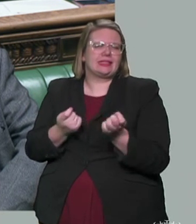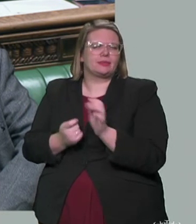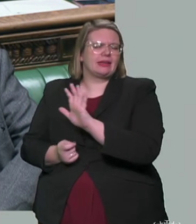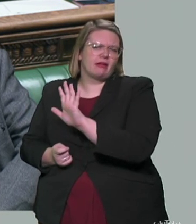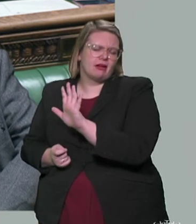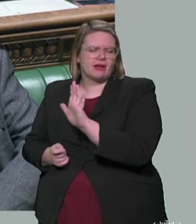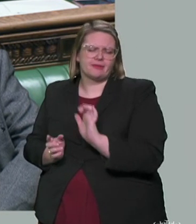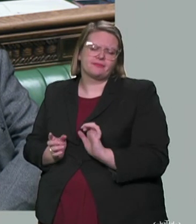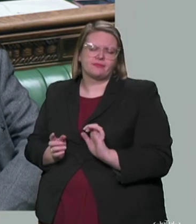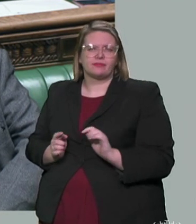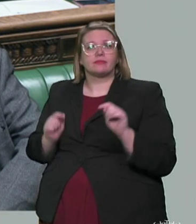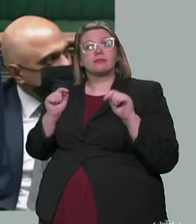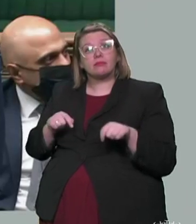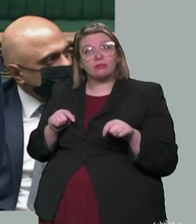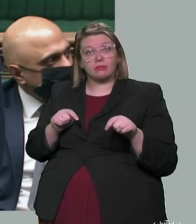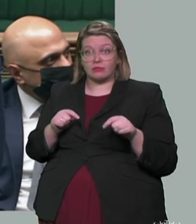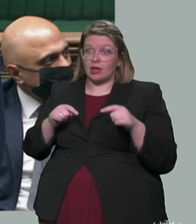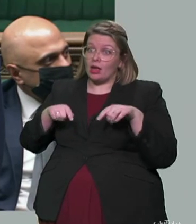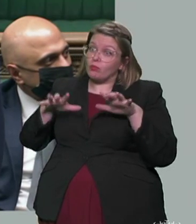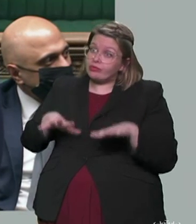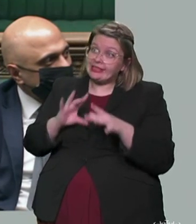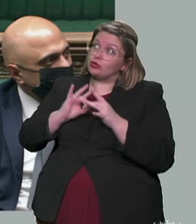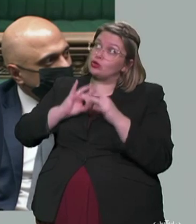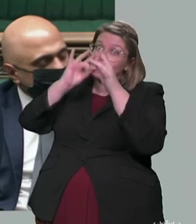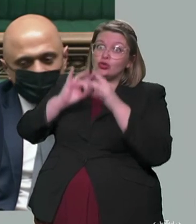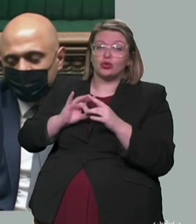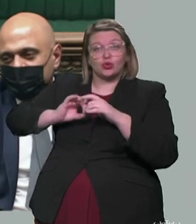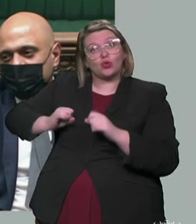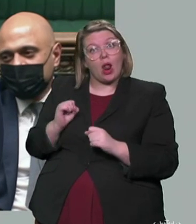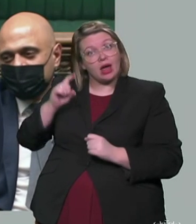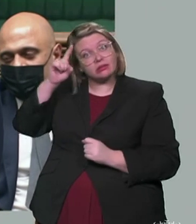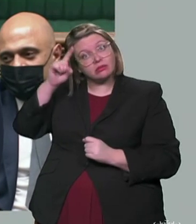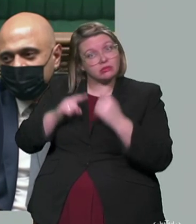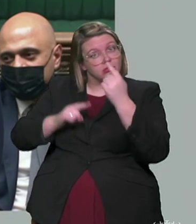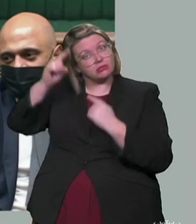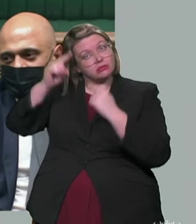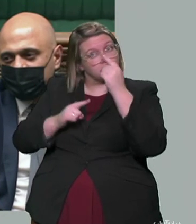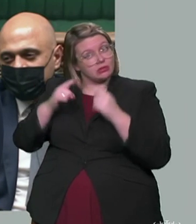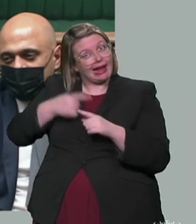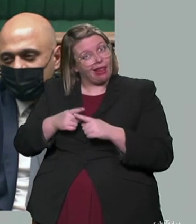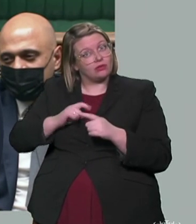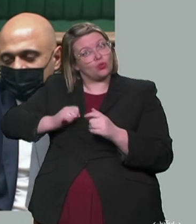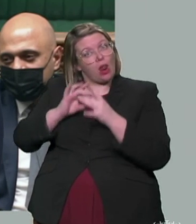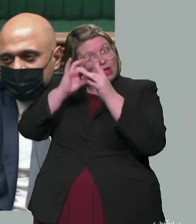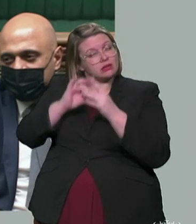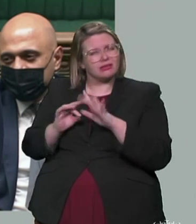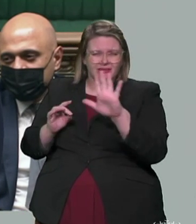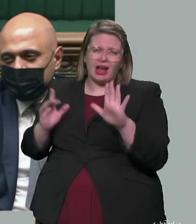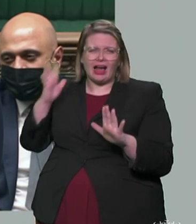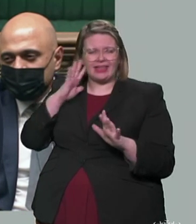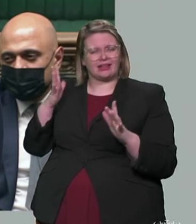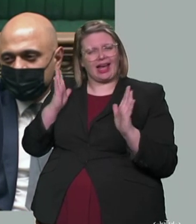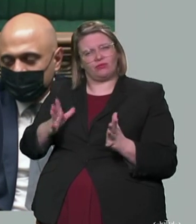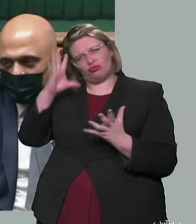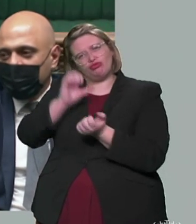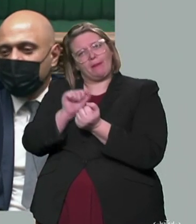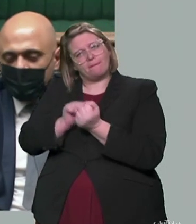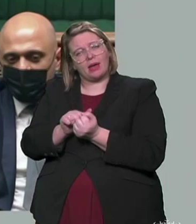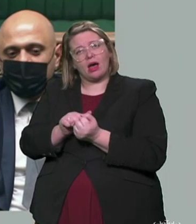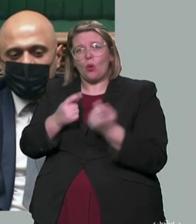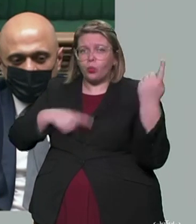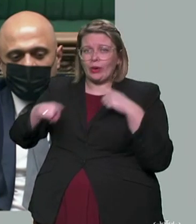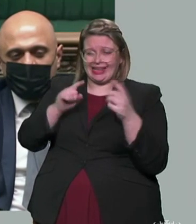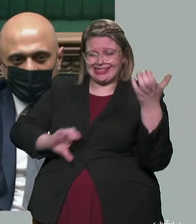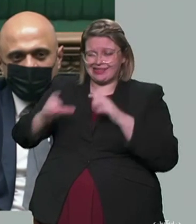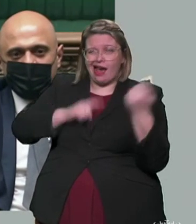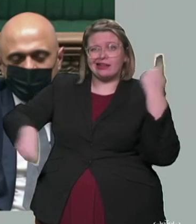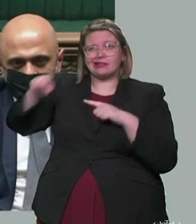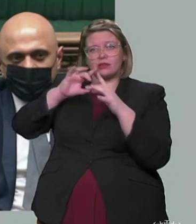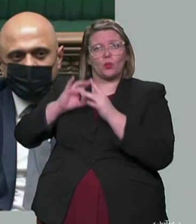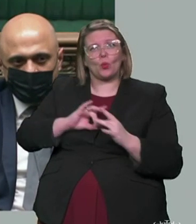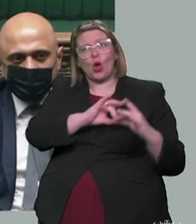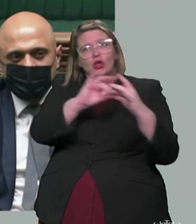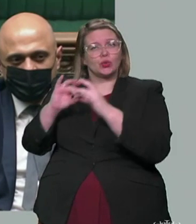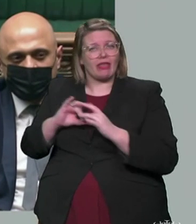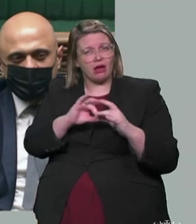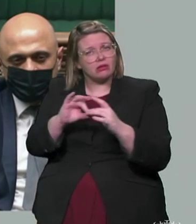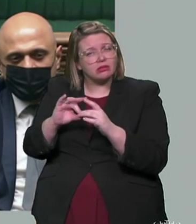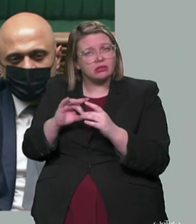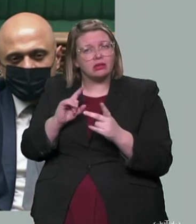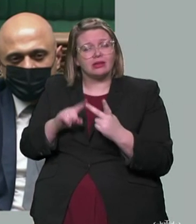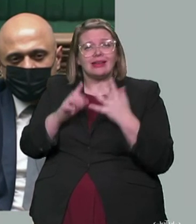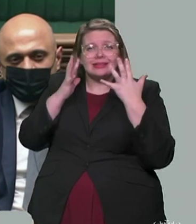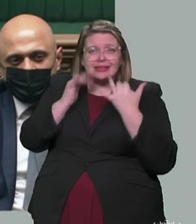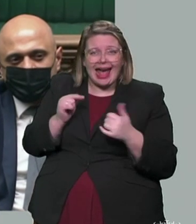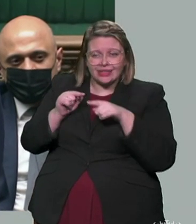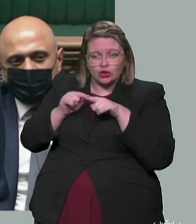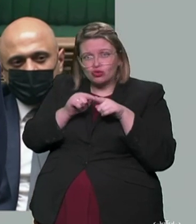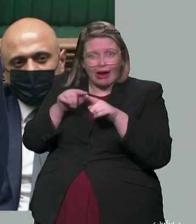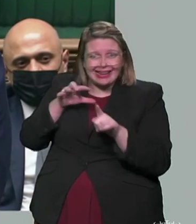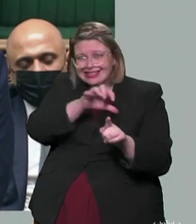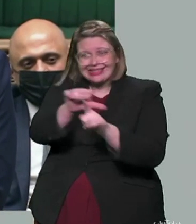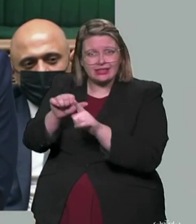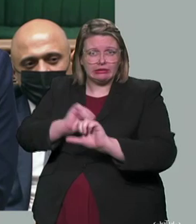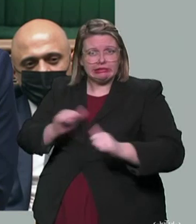When it comes to the Union, he should reflect on the great success achieved by UK scientists working together on vaccines, on the formidable effort of test and trace operations